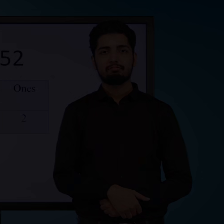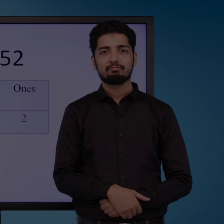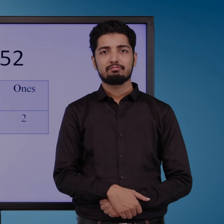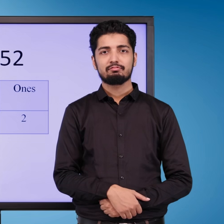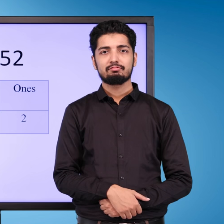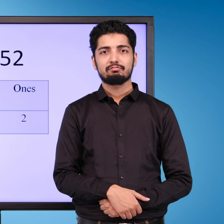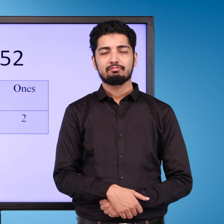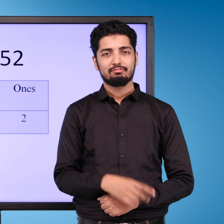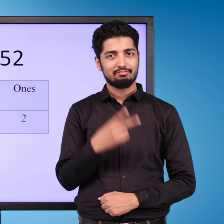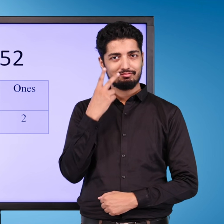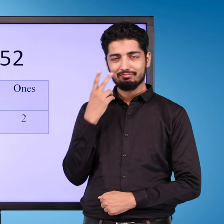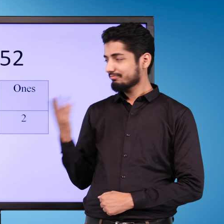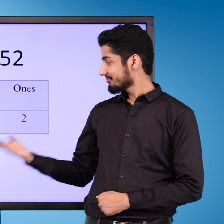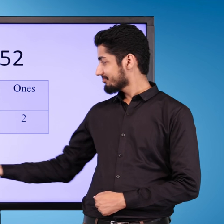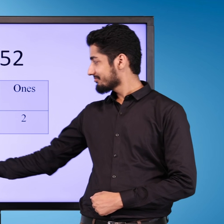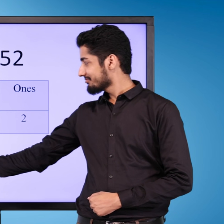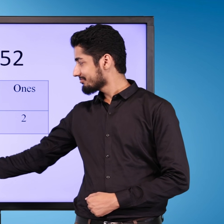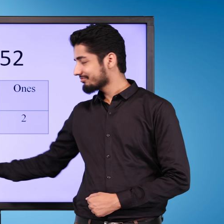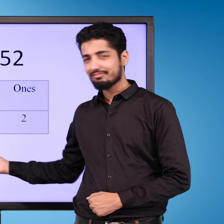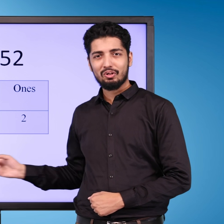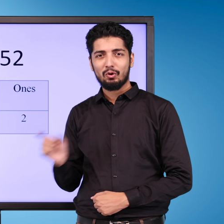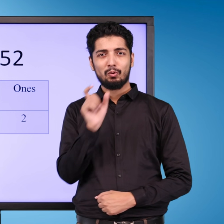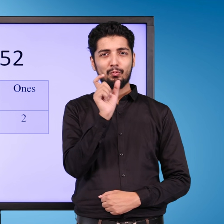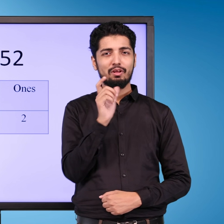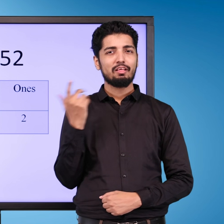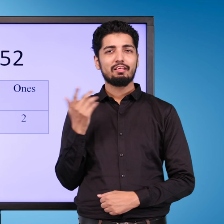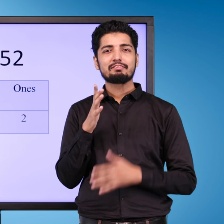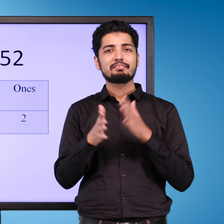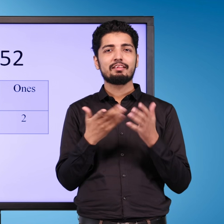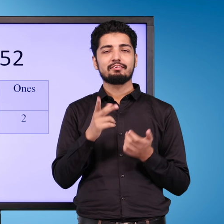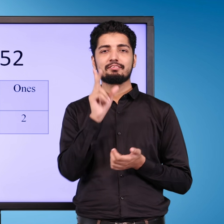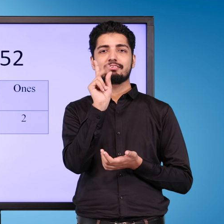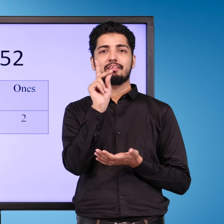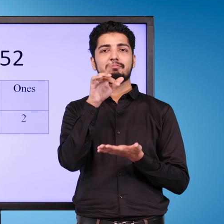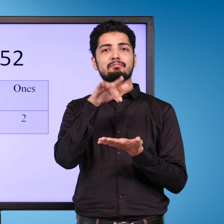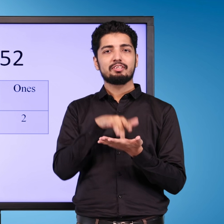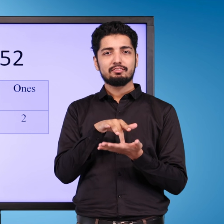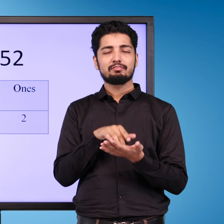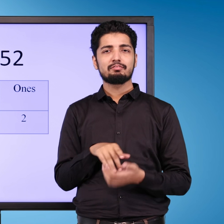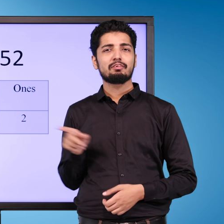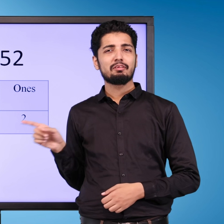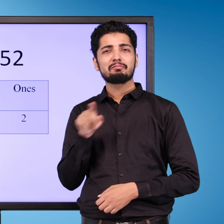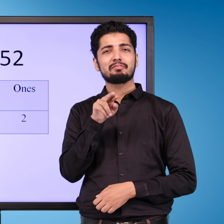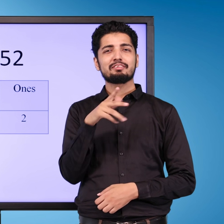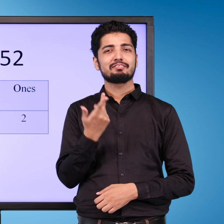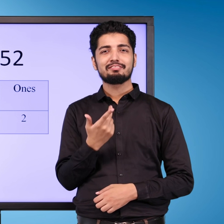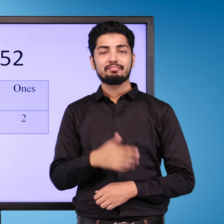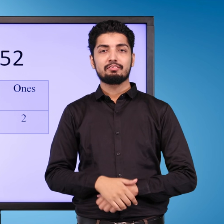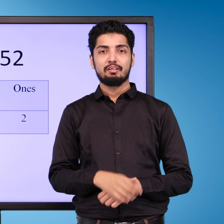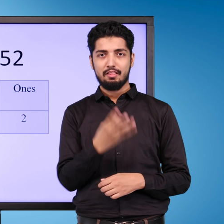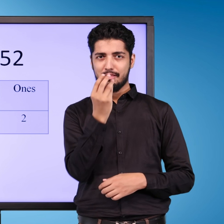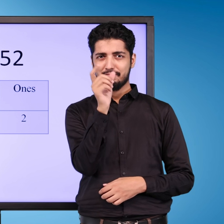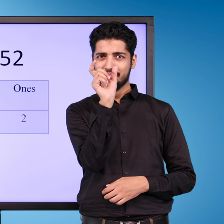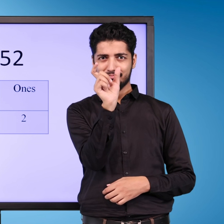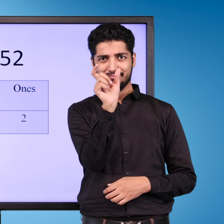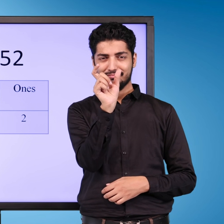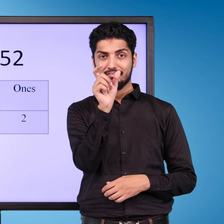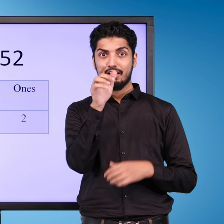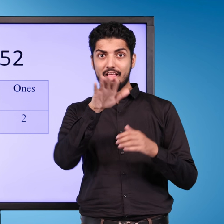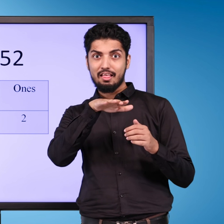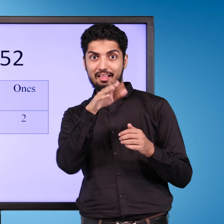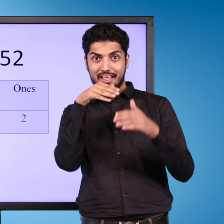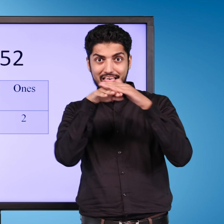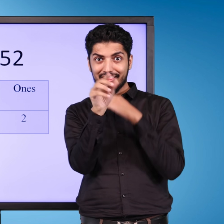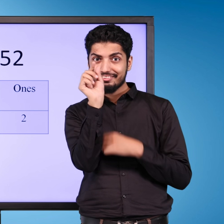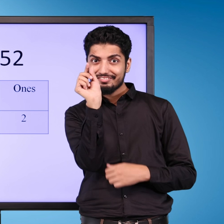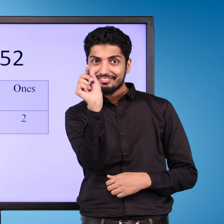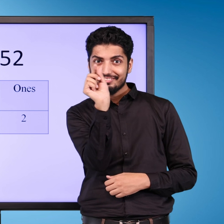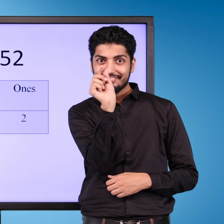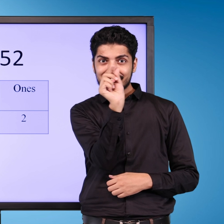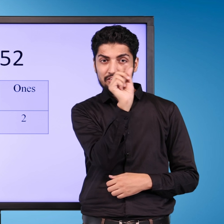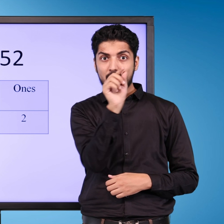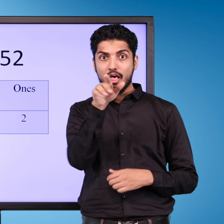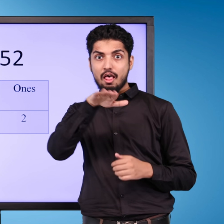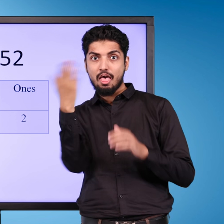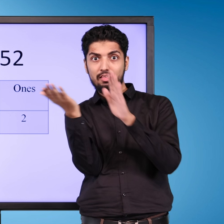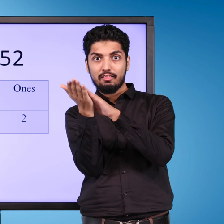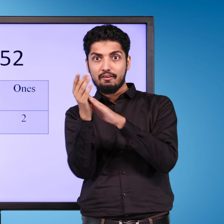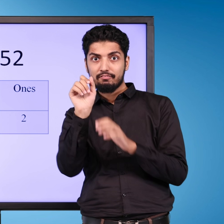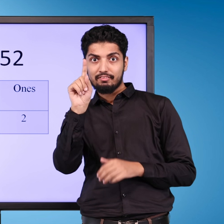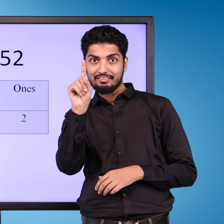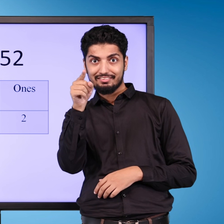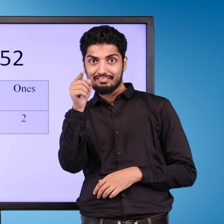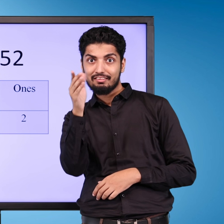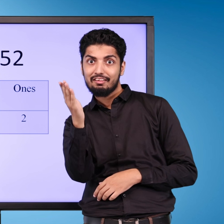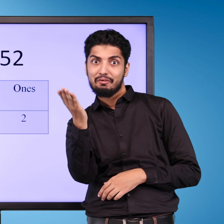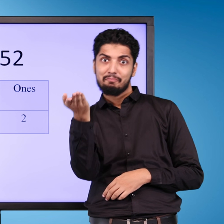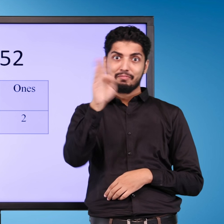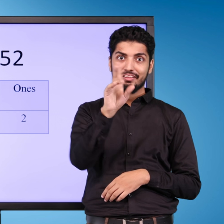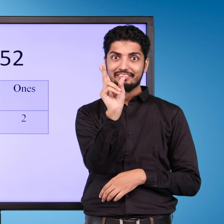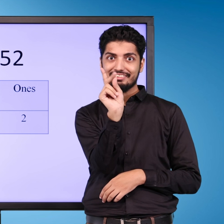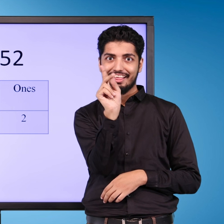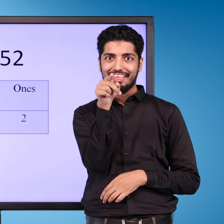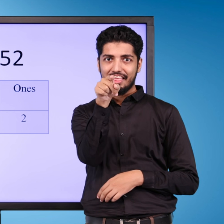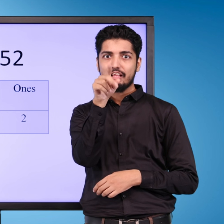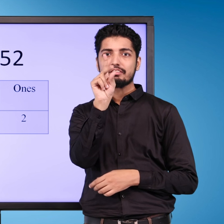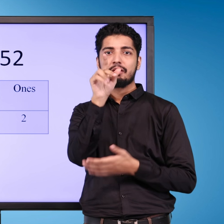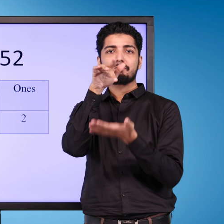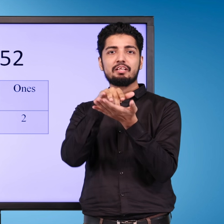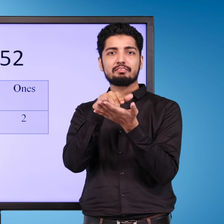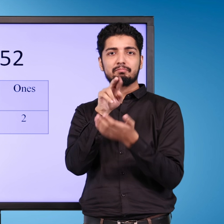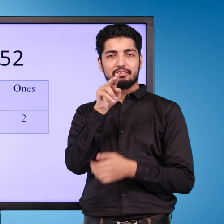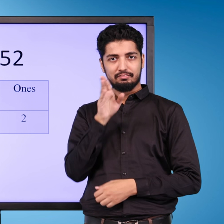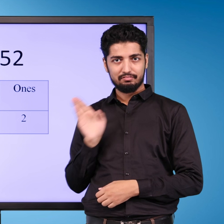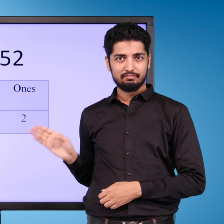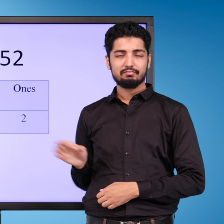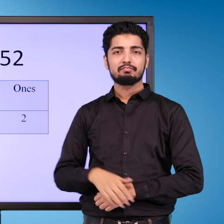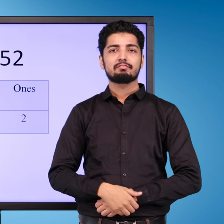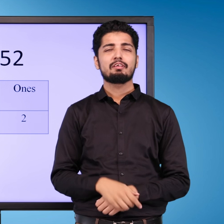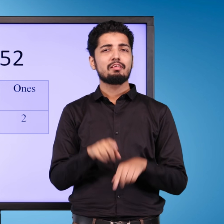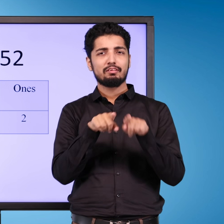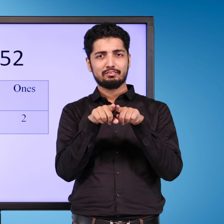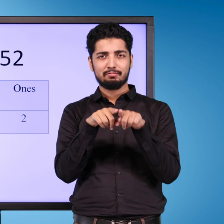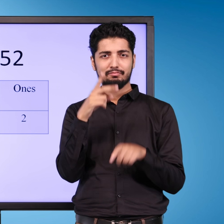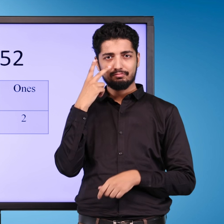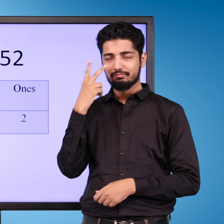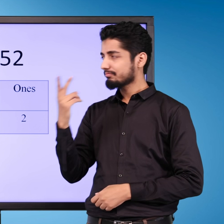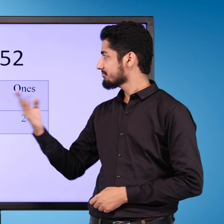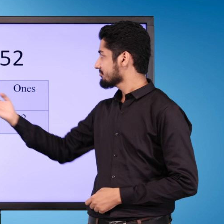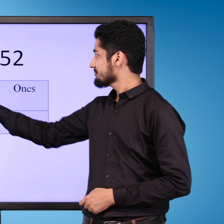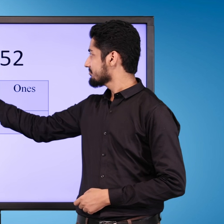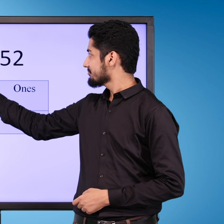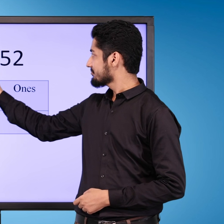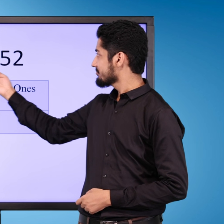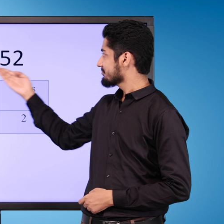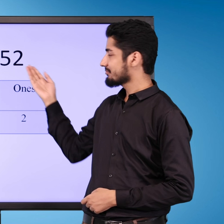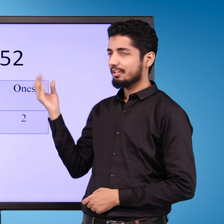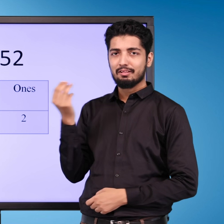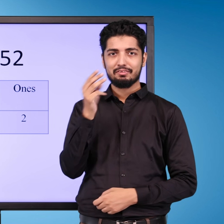Tens (place) This sign means tens It is the place value of the digit in the second position from the right in a number For example In the number